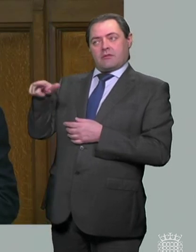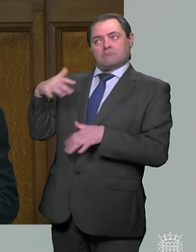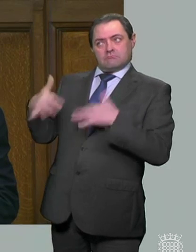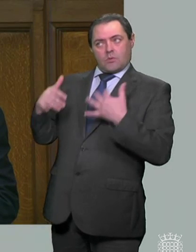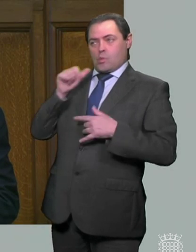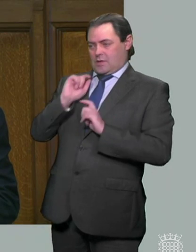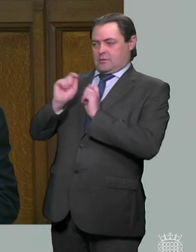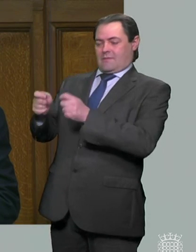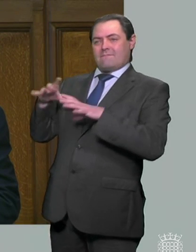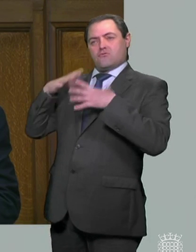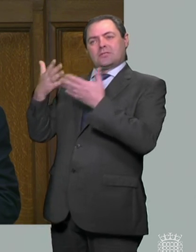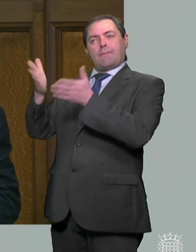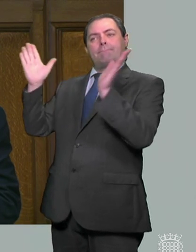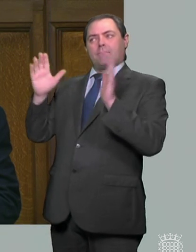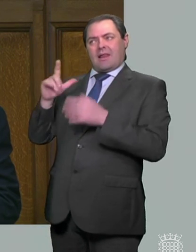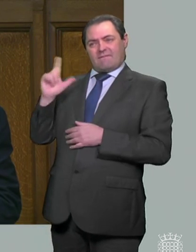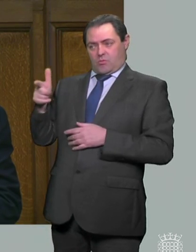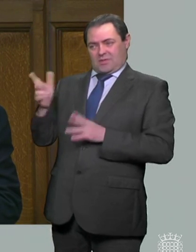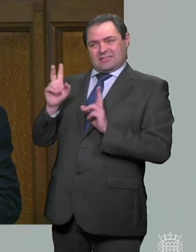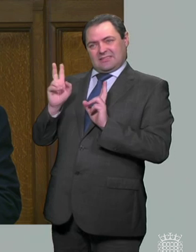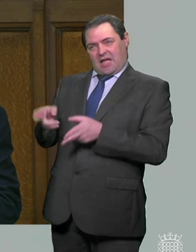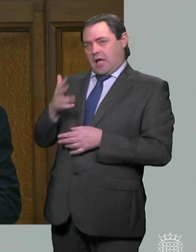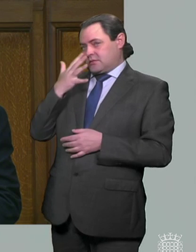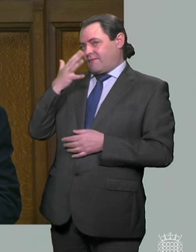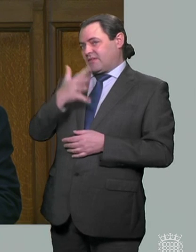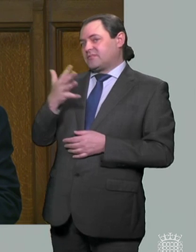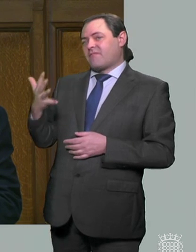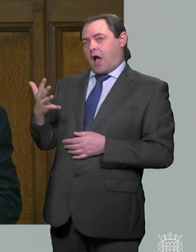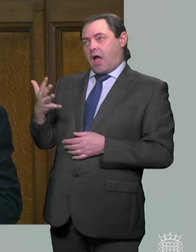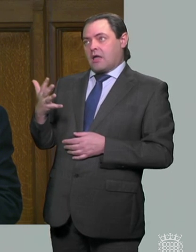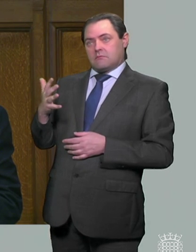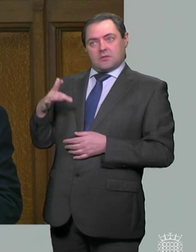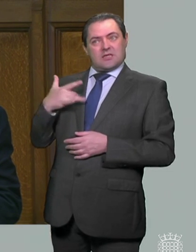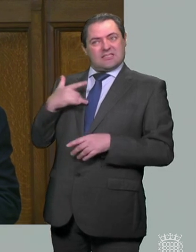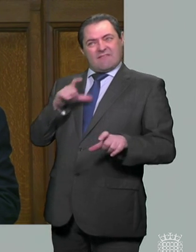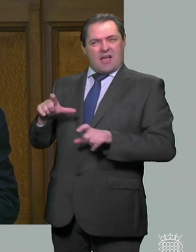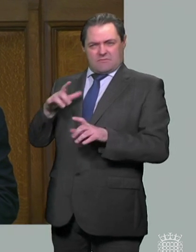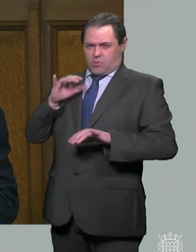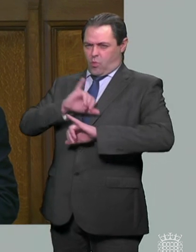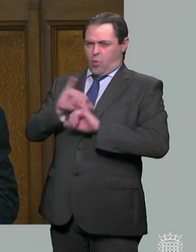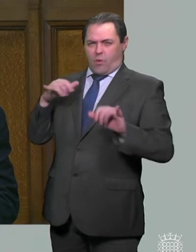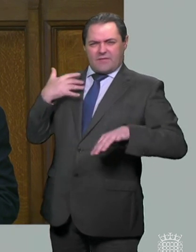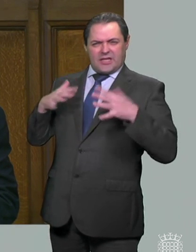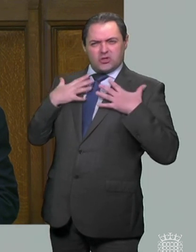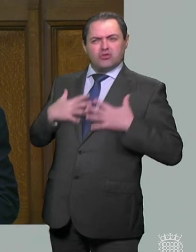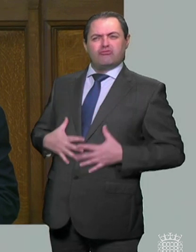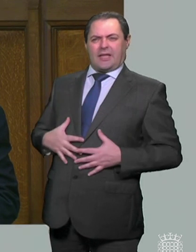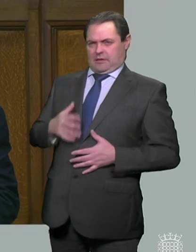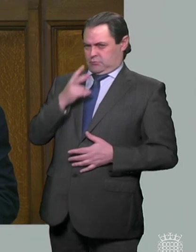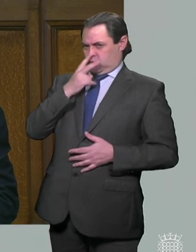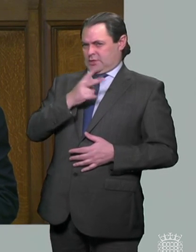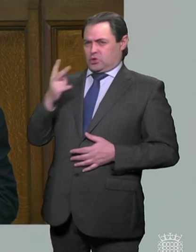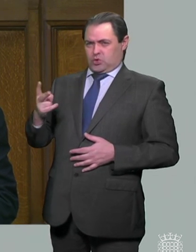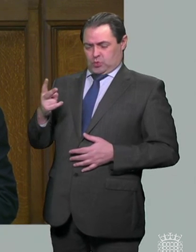Andrew Devine passed away earlier this year, aged 55, having defied the odds to survive the injuries that he sustained at Hillsborough aged 22.